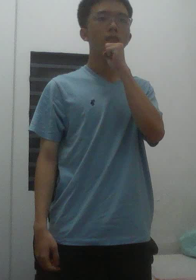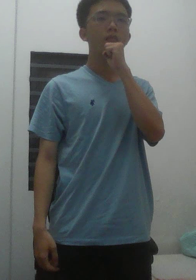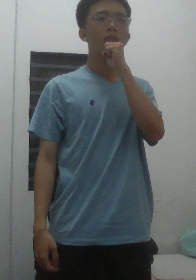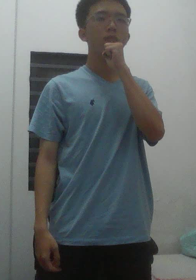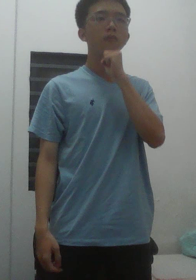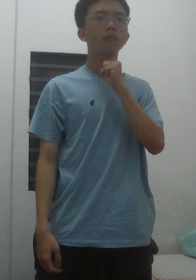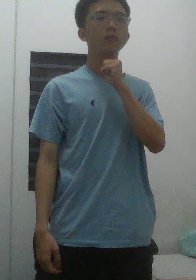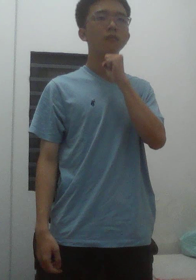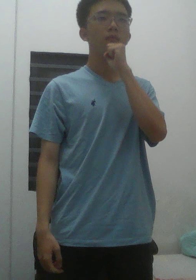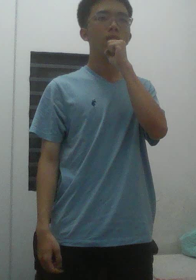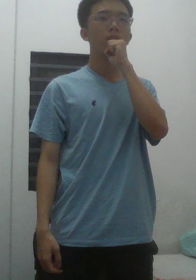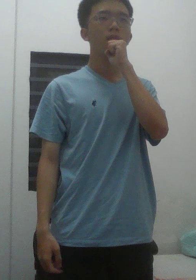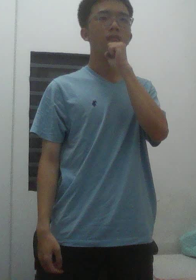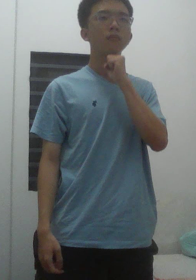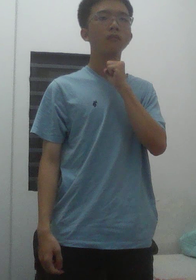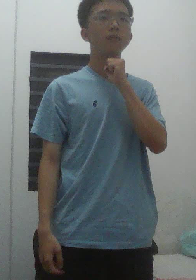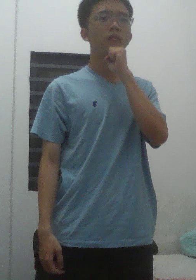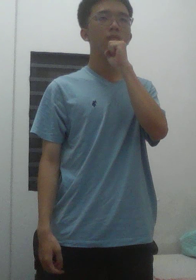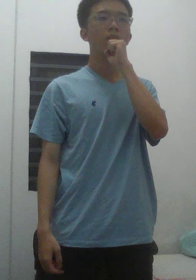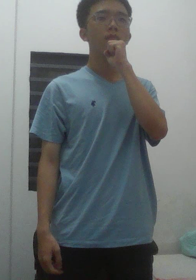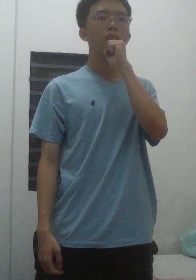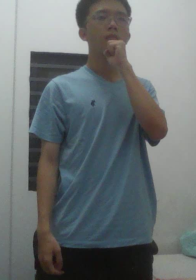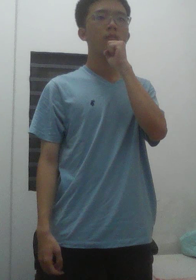dong y